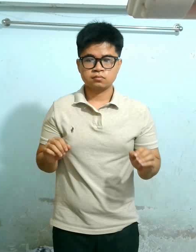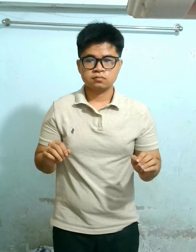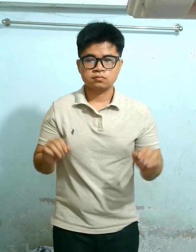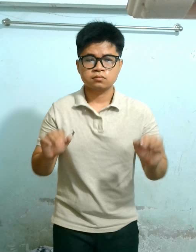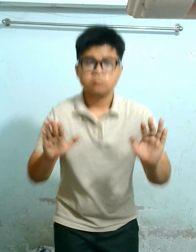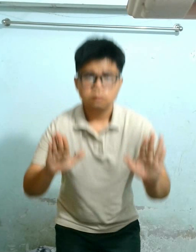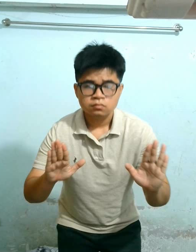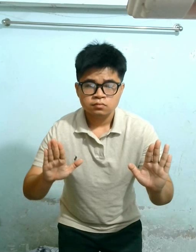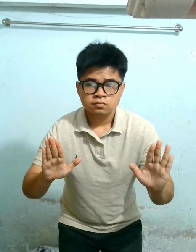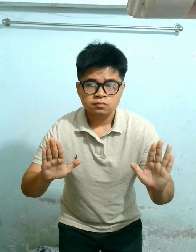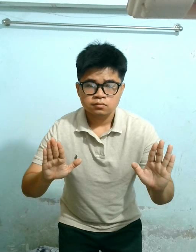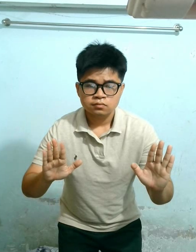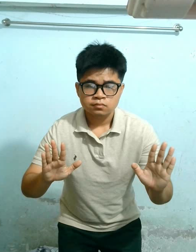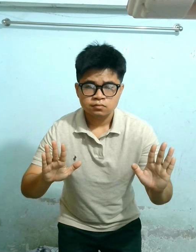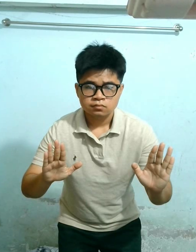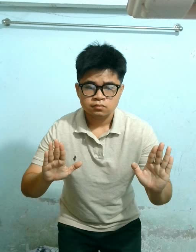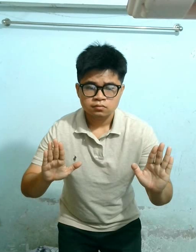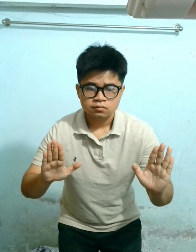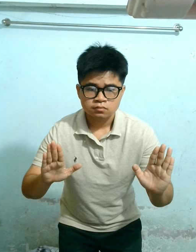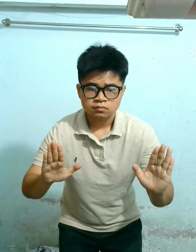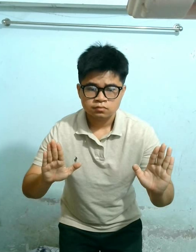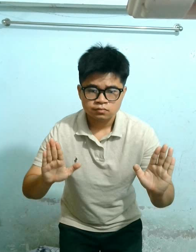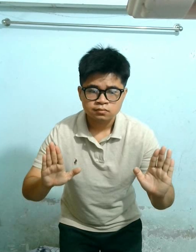dung lai